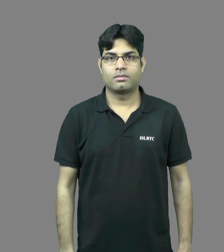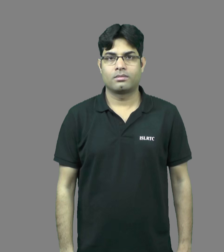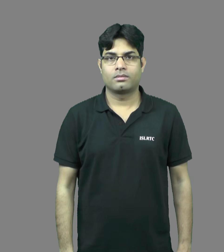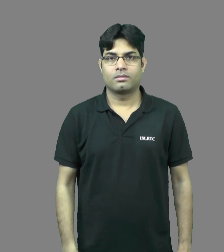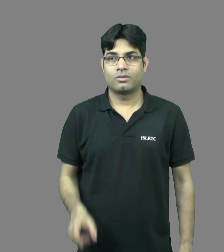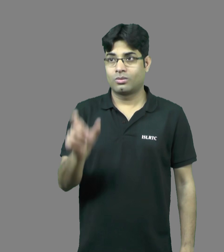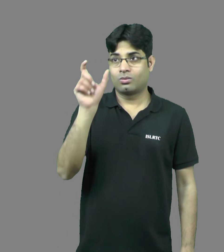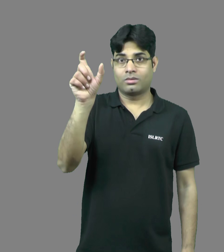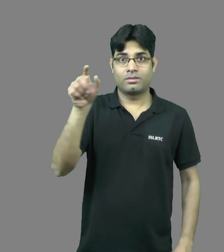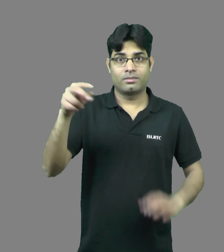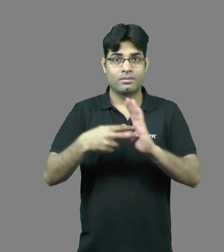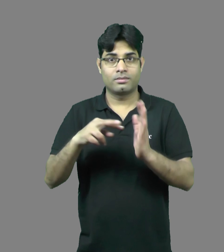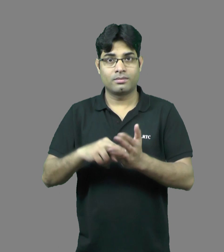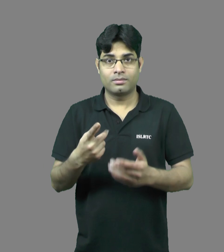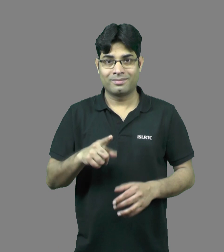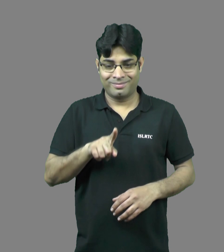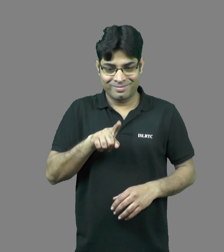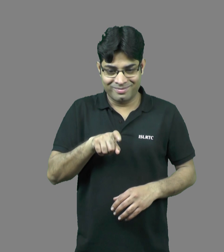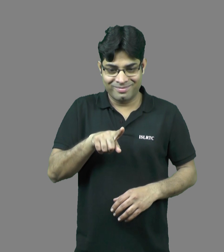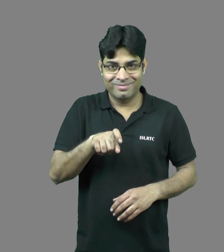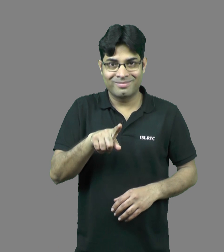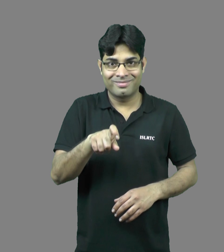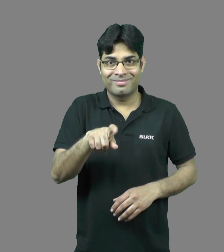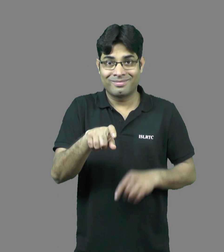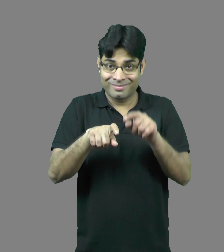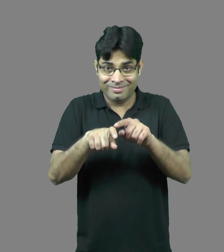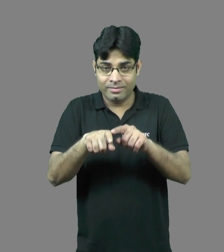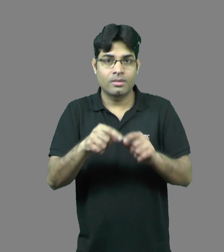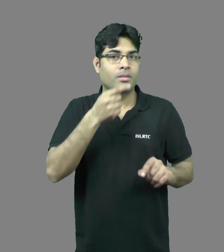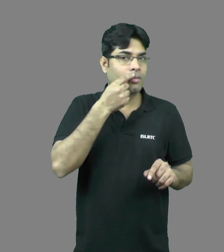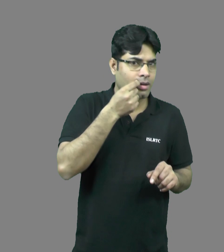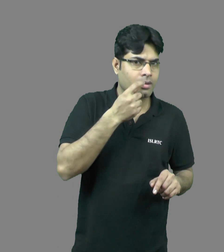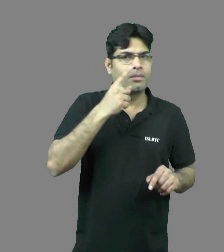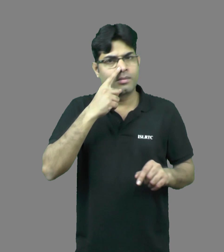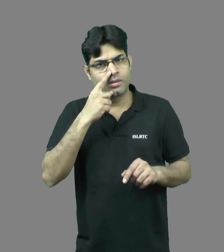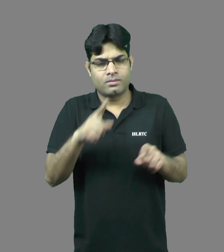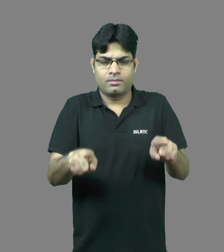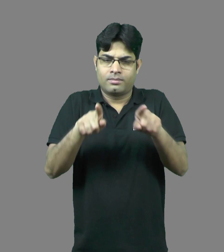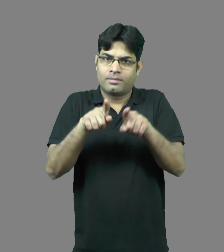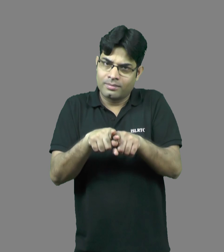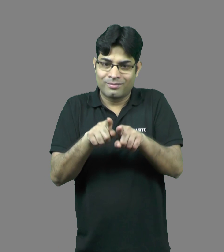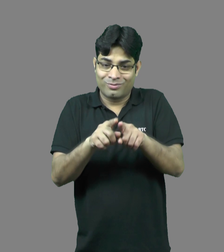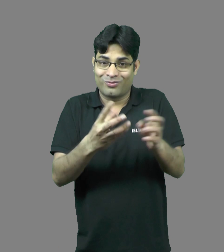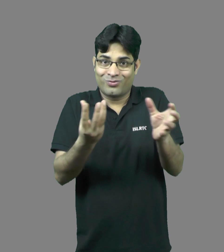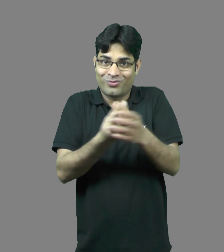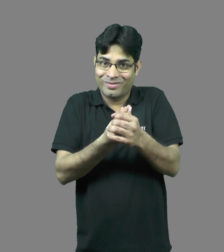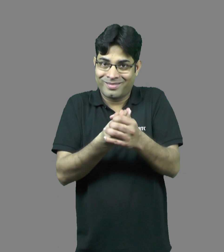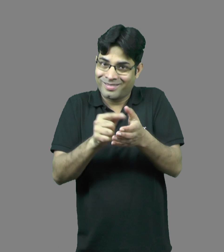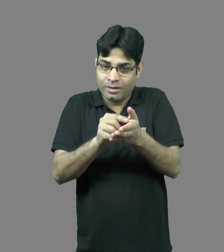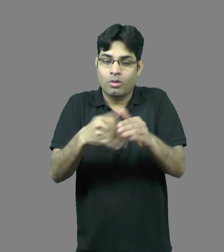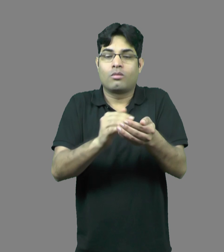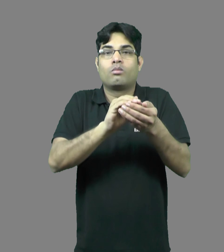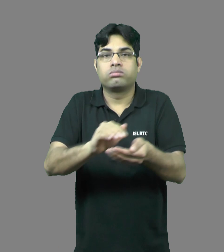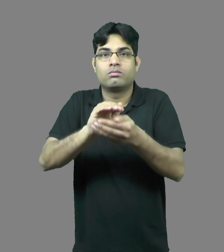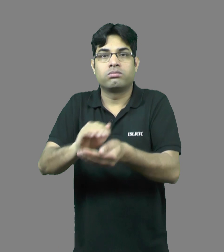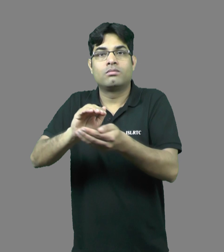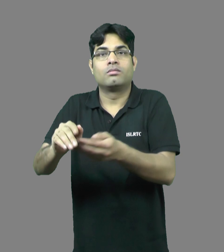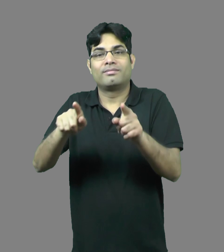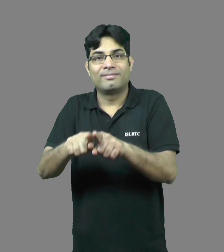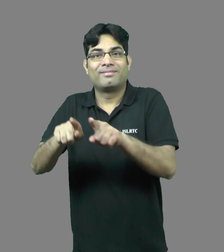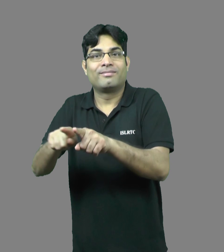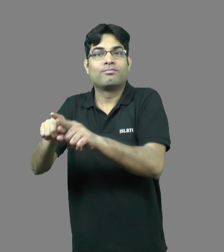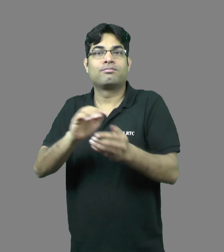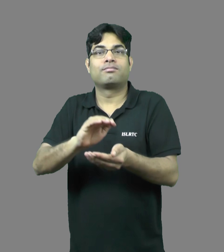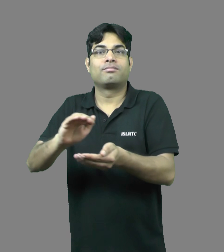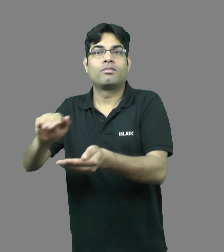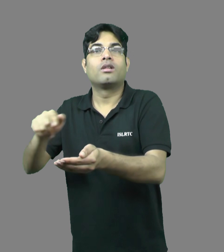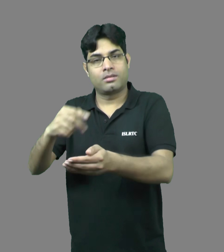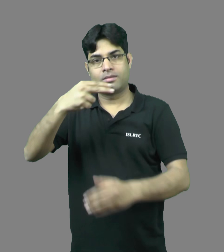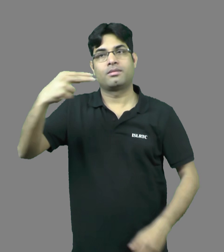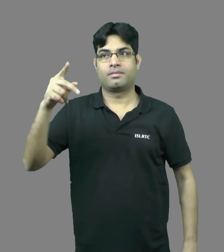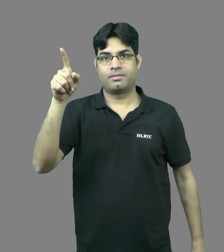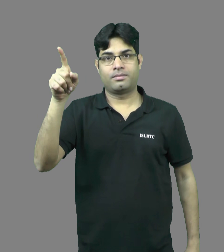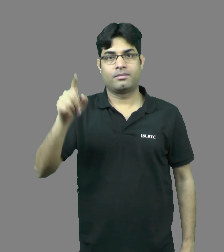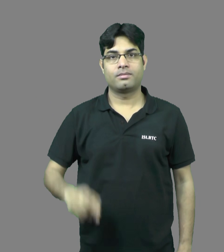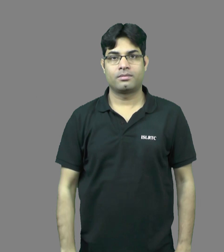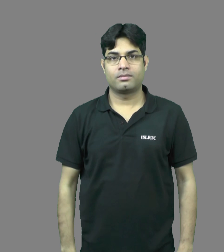Sexual Reproduction